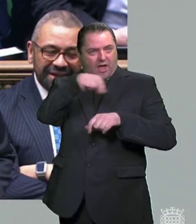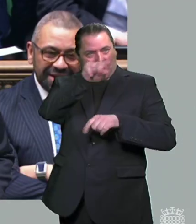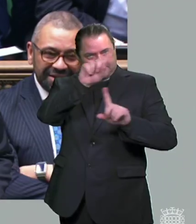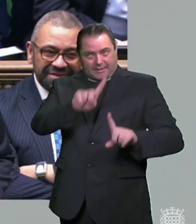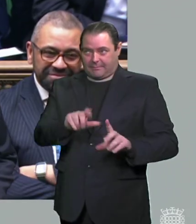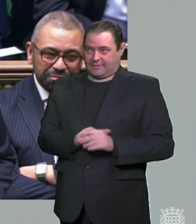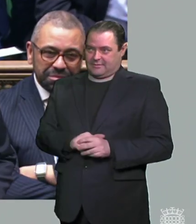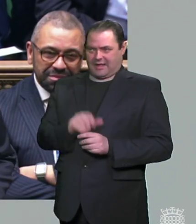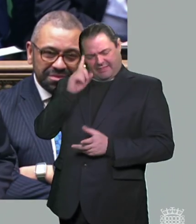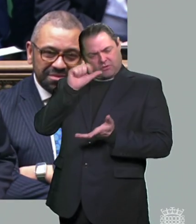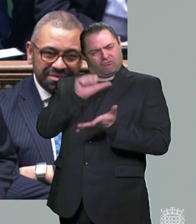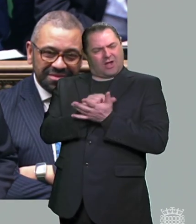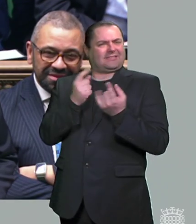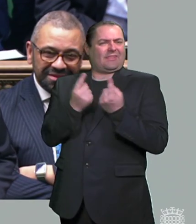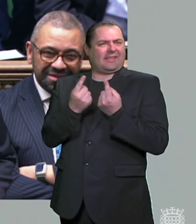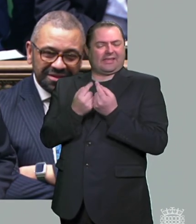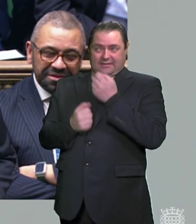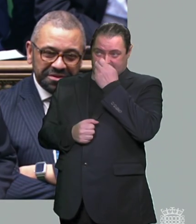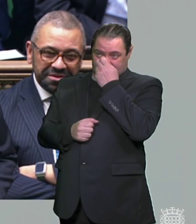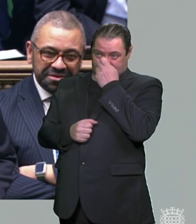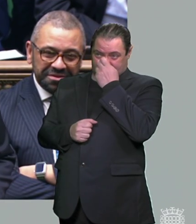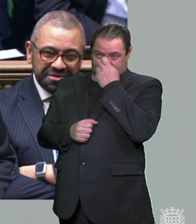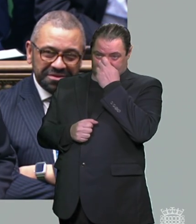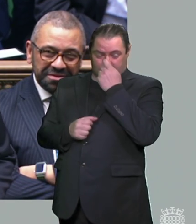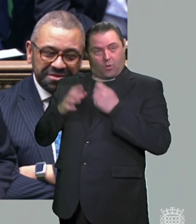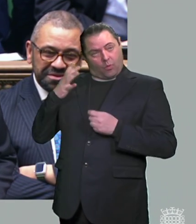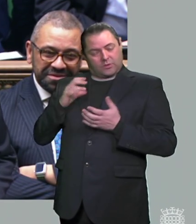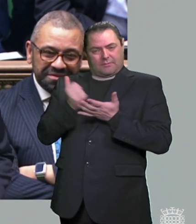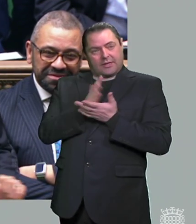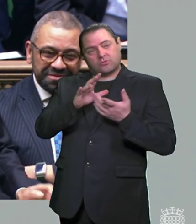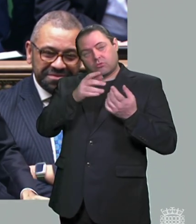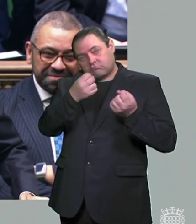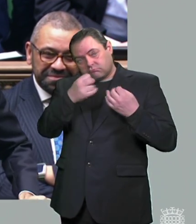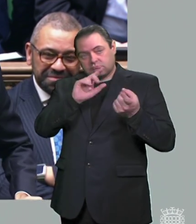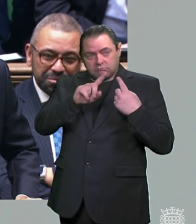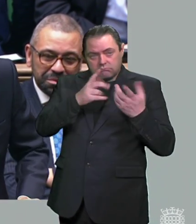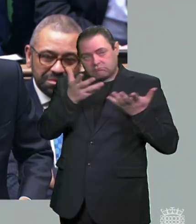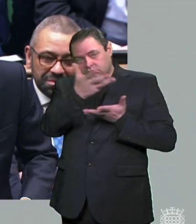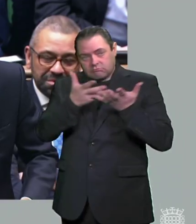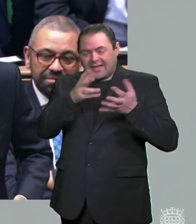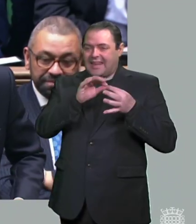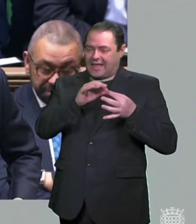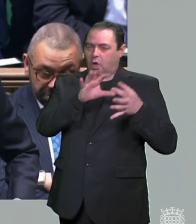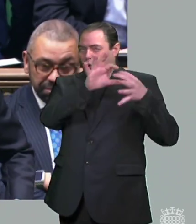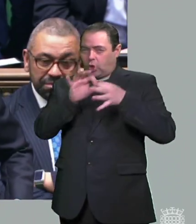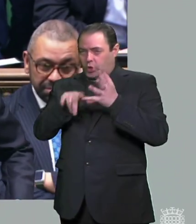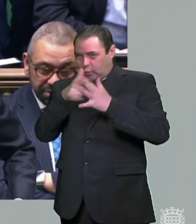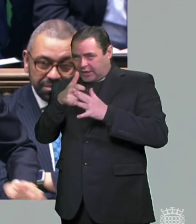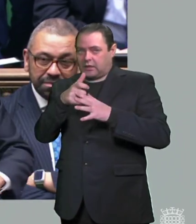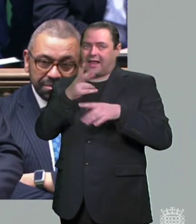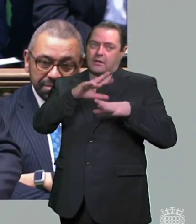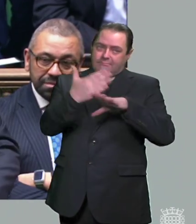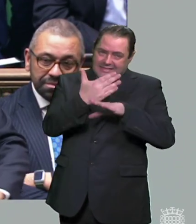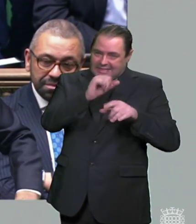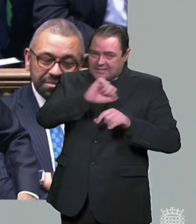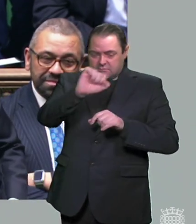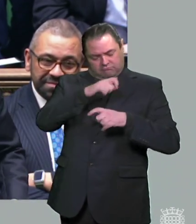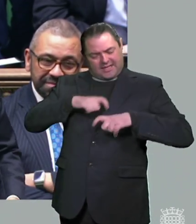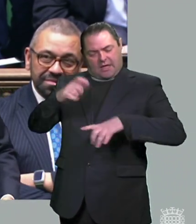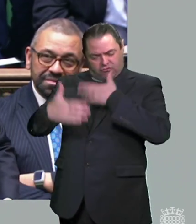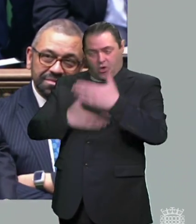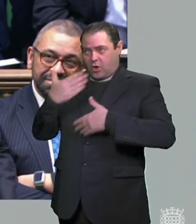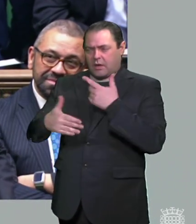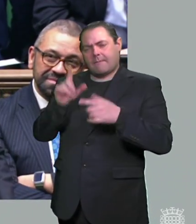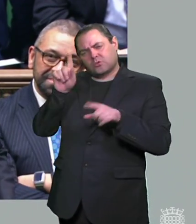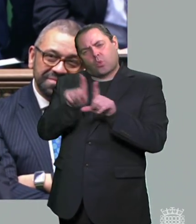That is the right thing to do—to make sure that we can respond to and resolve the concerns of the Unionist communities and businesses in Northern Ireland—and that is what I will keep doing.